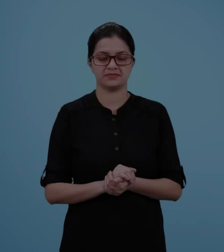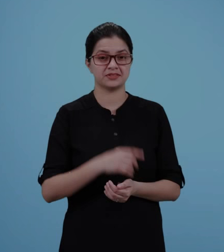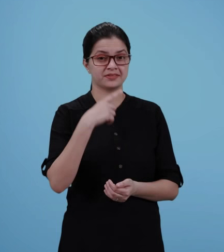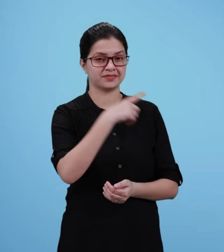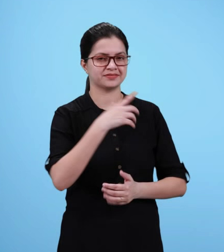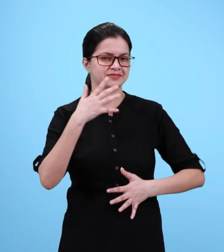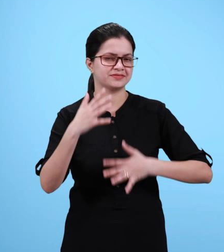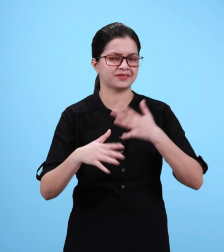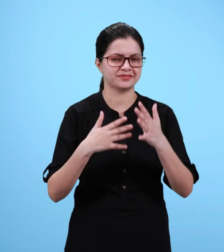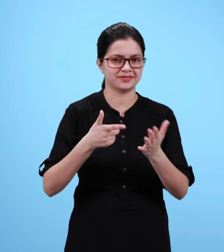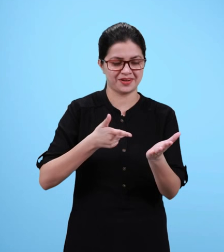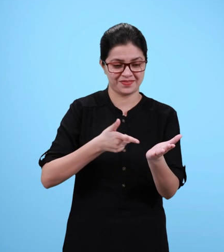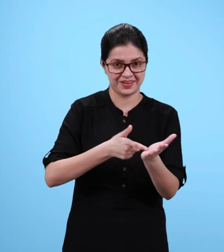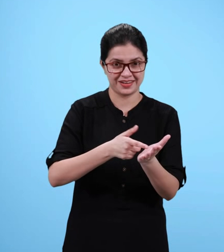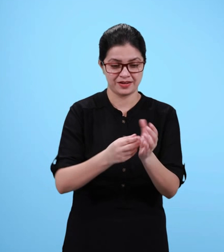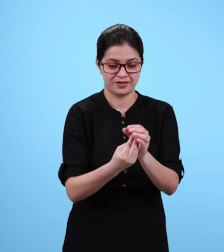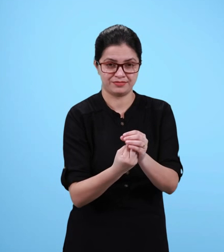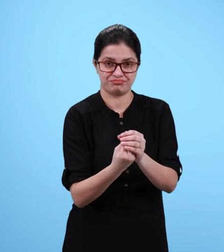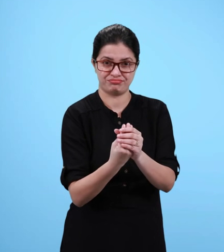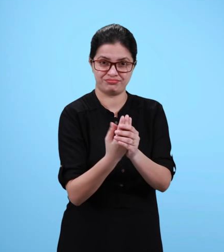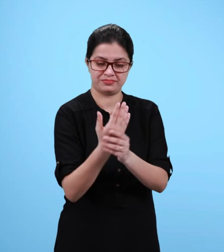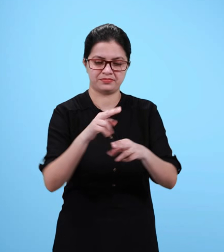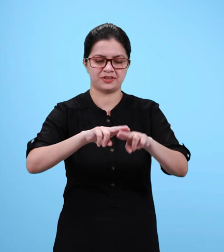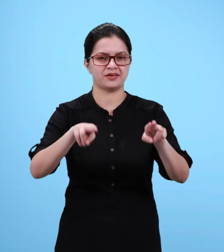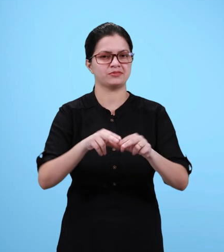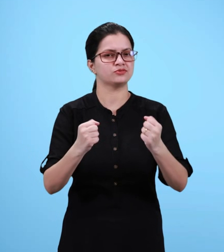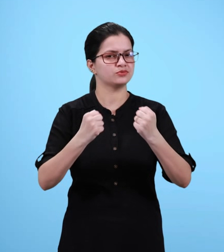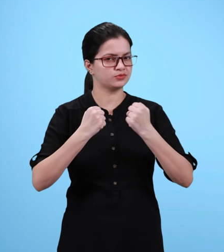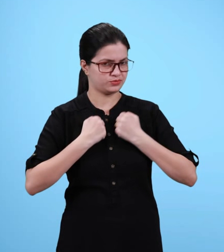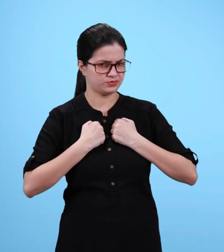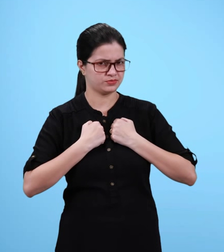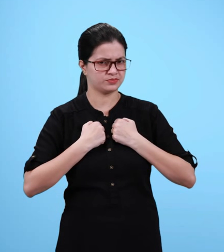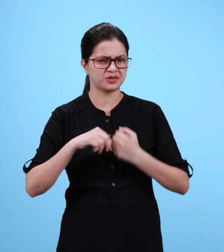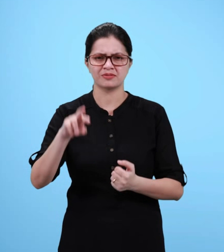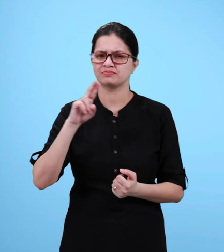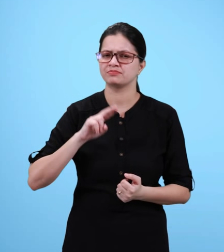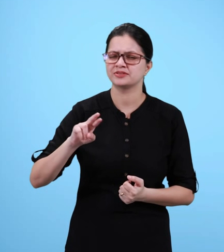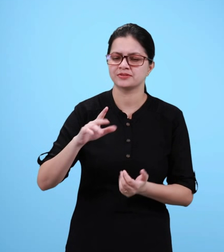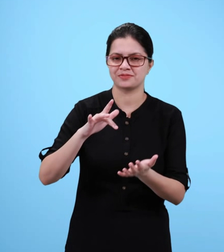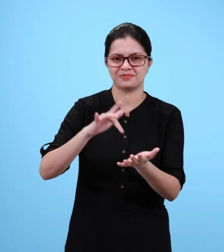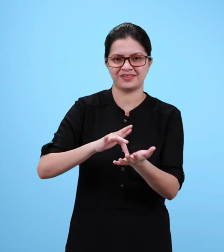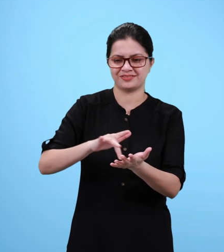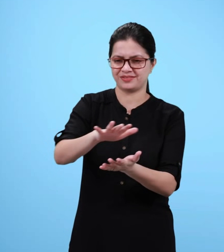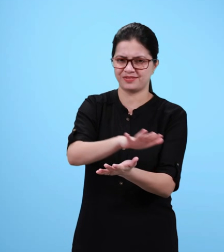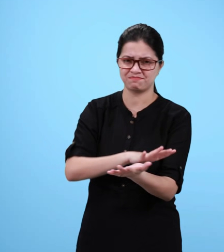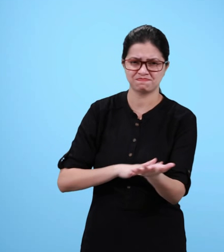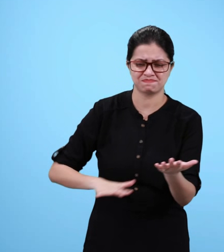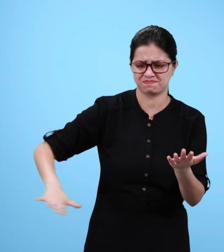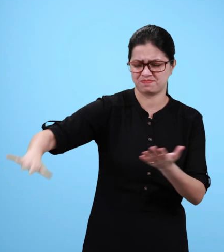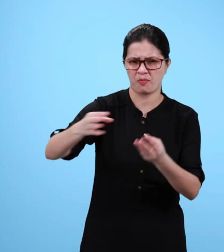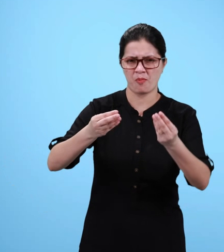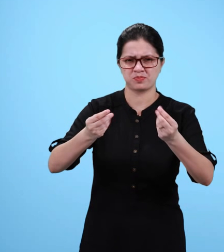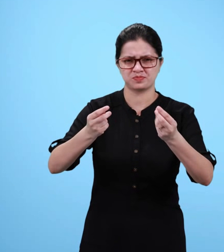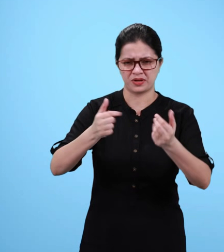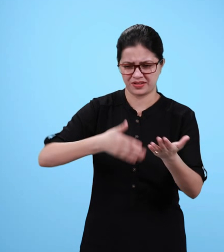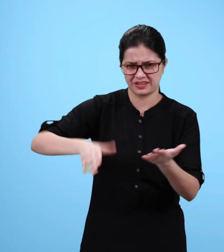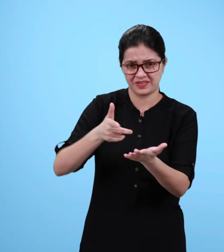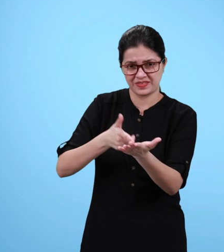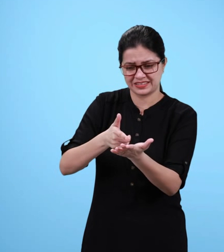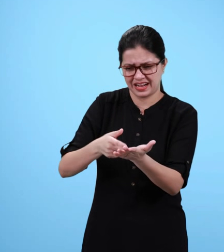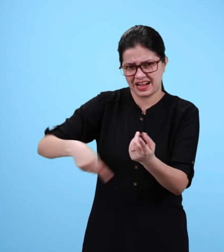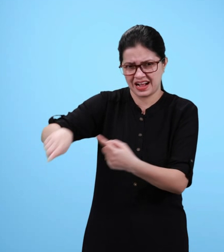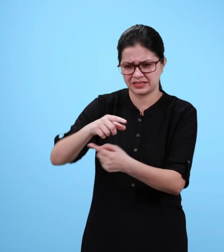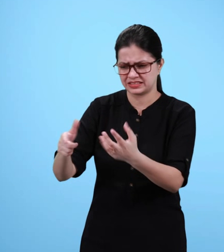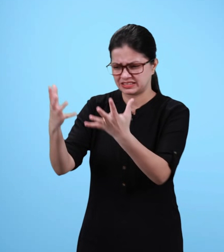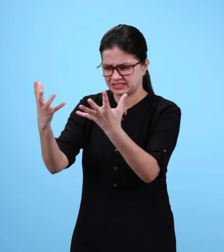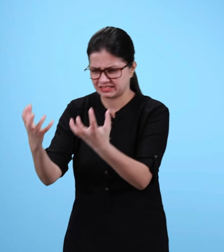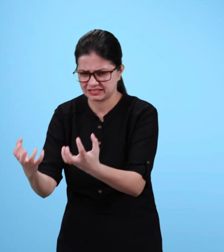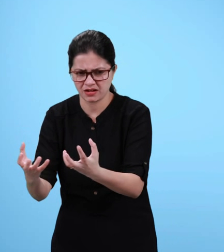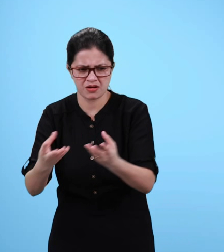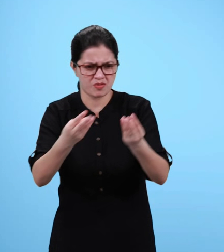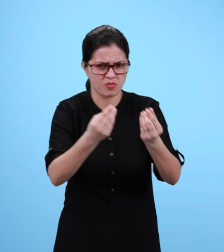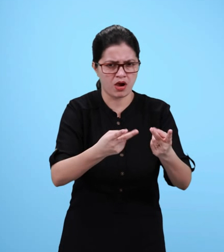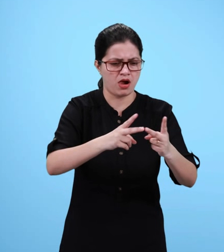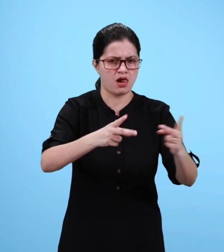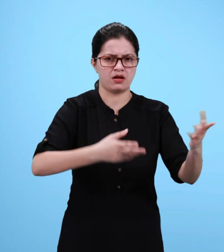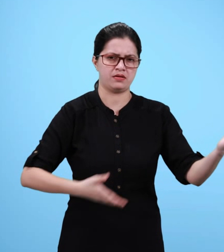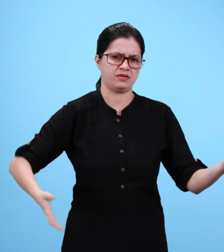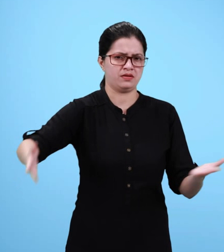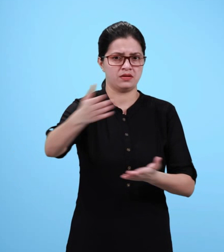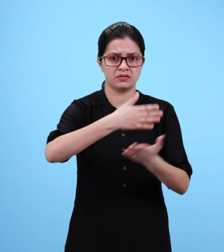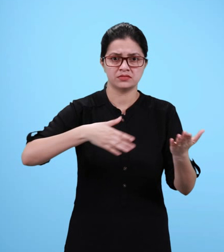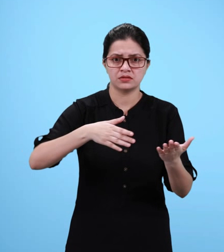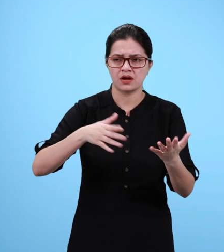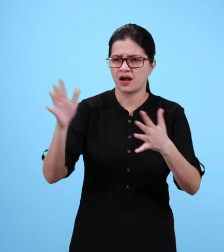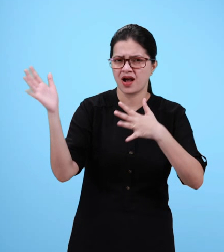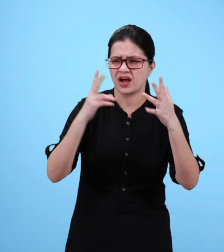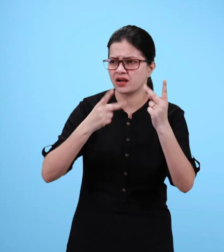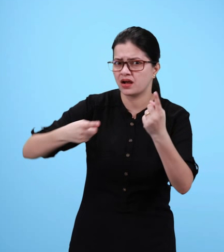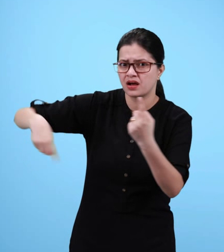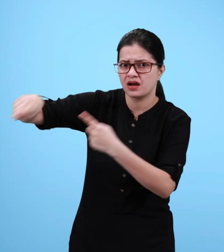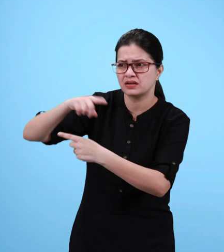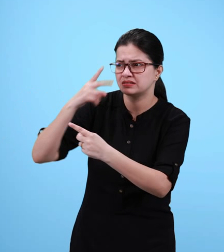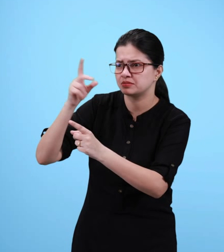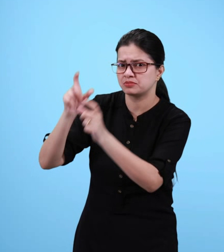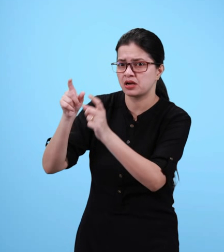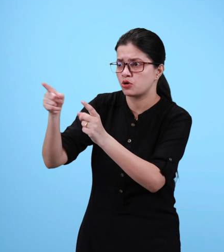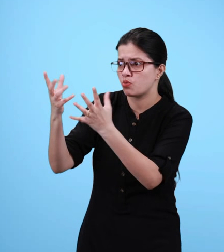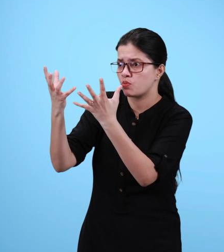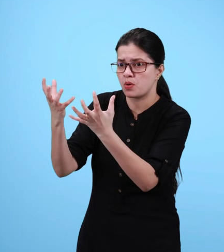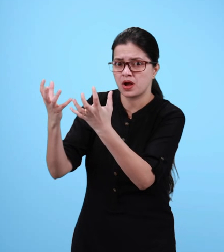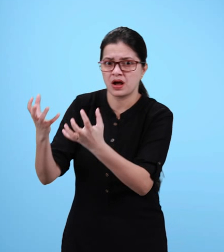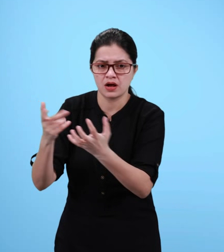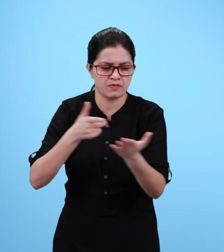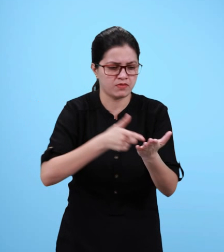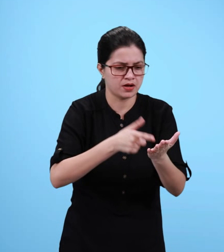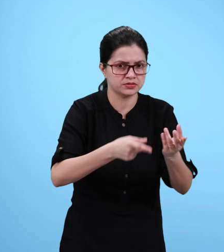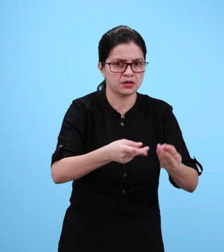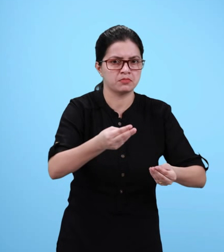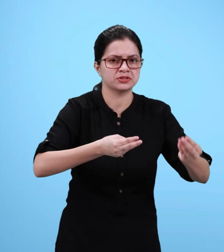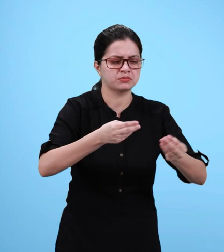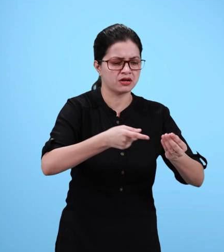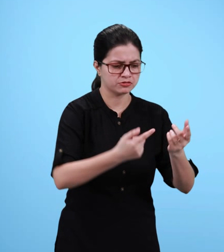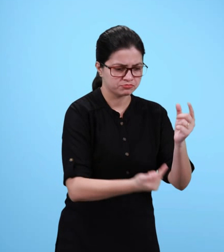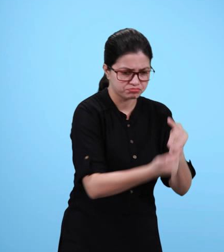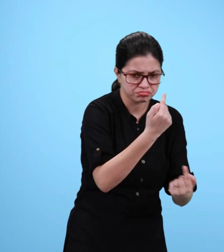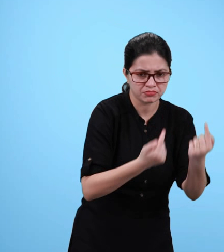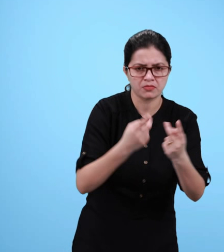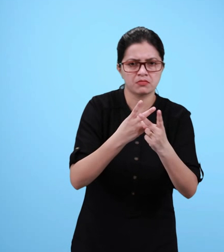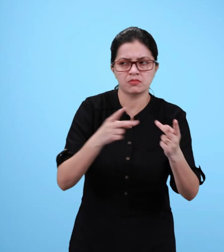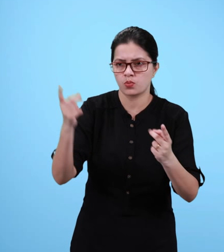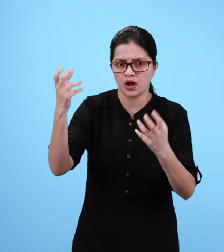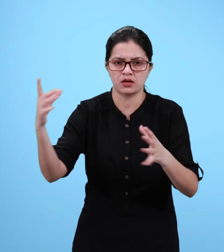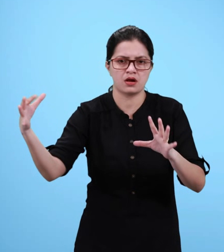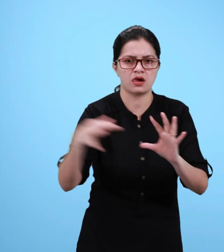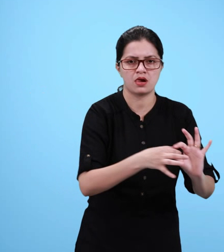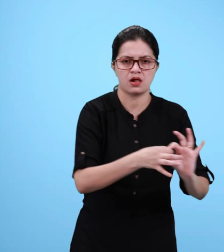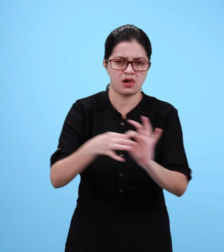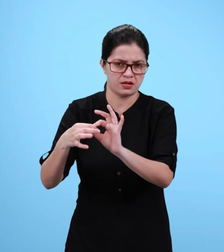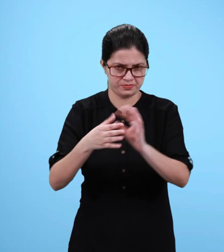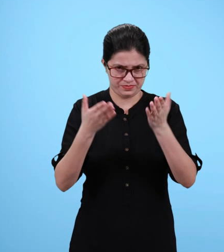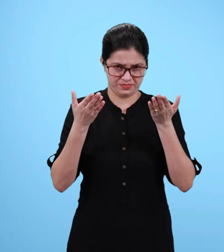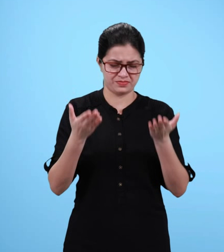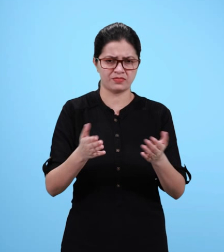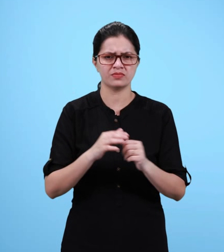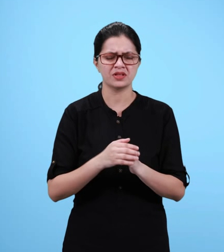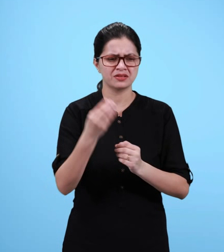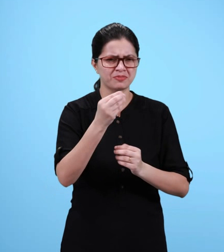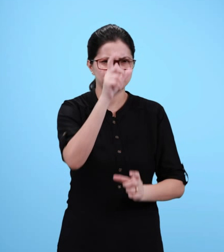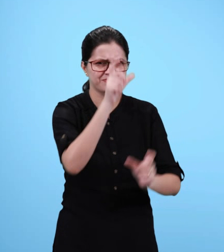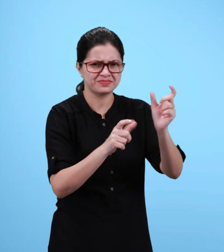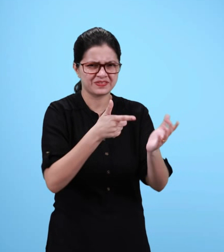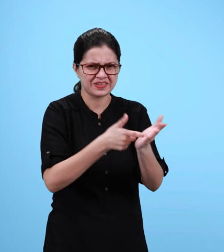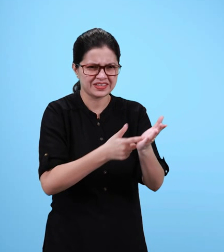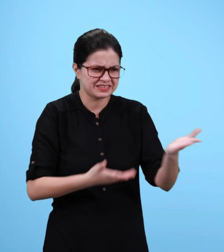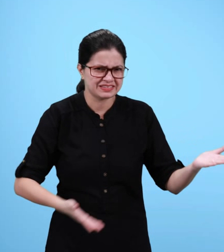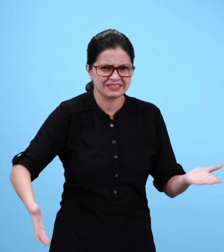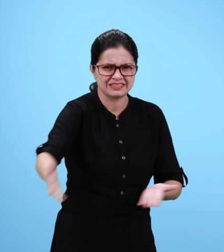Subsistence Farming This sign refers to subsistence farming. Depending upon the geographical conditions, demand of produce,